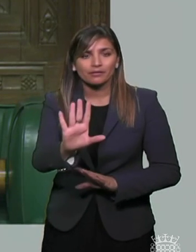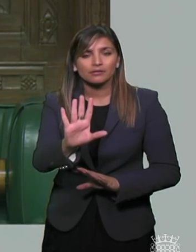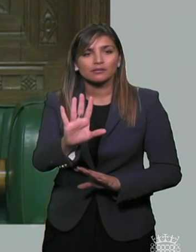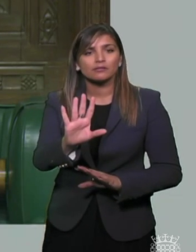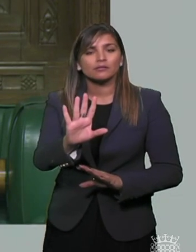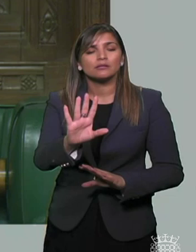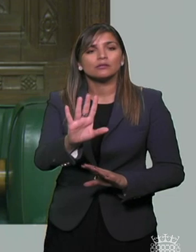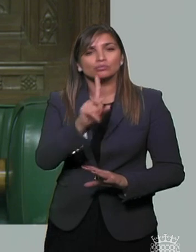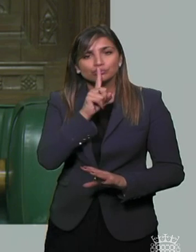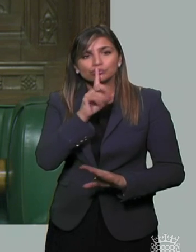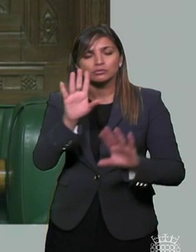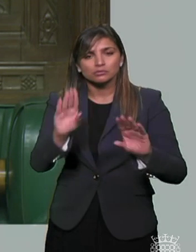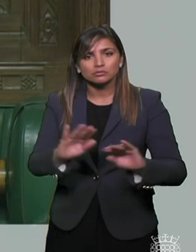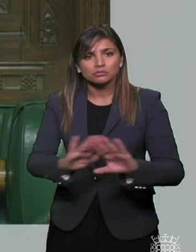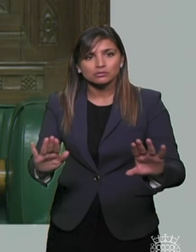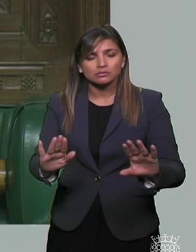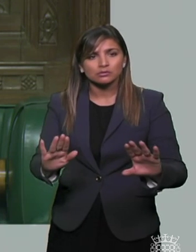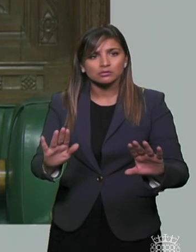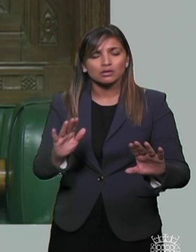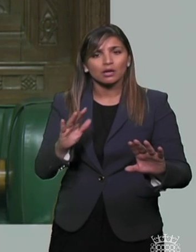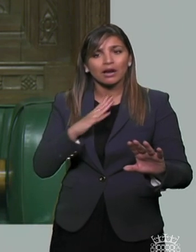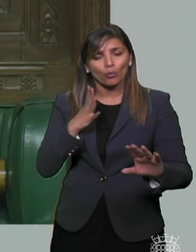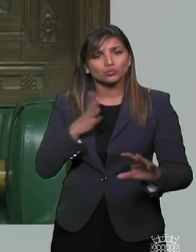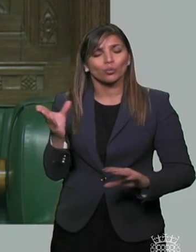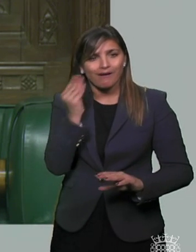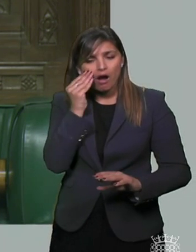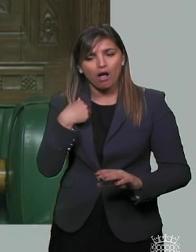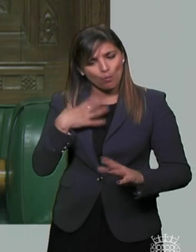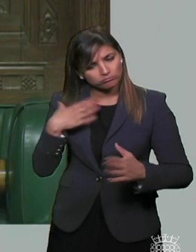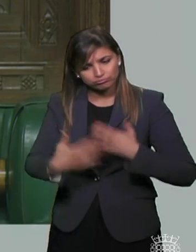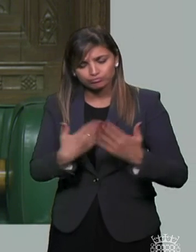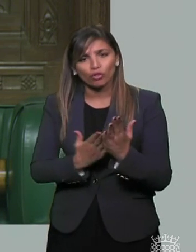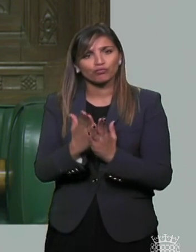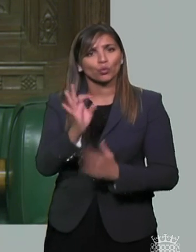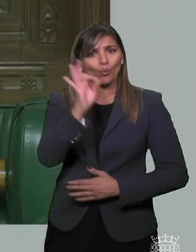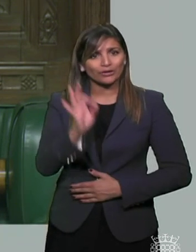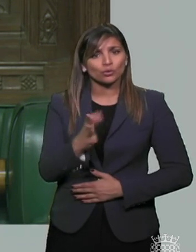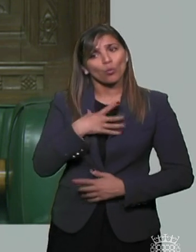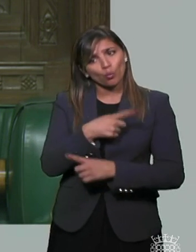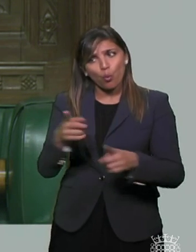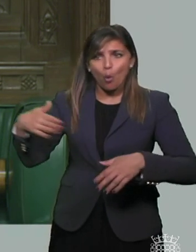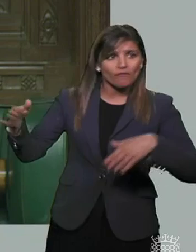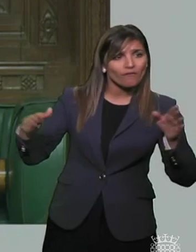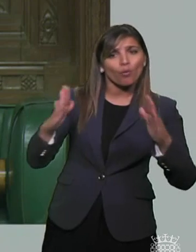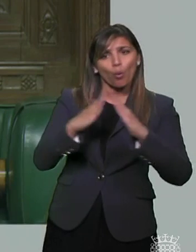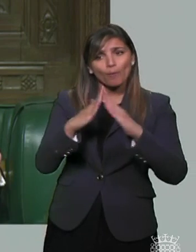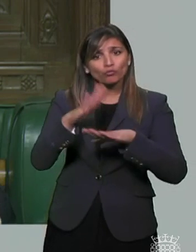It may take a long time, but I will hear it. So, please: I want to get through questions and I want you all to get away for Christmas.